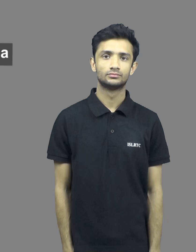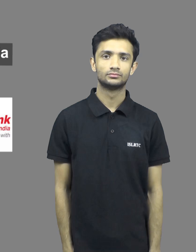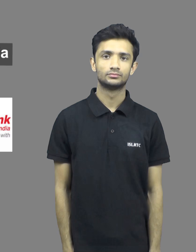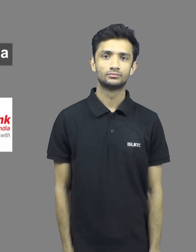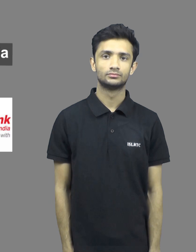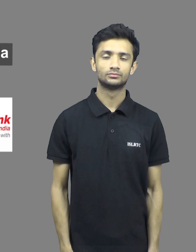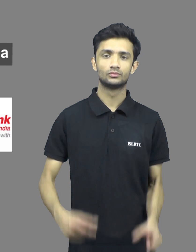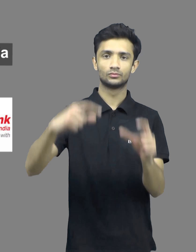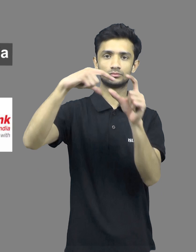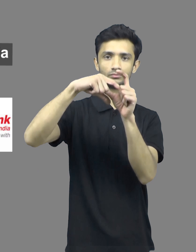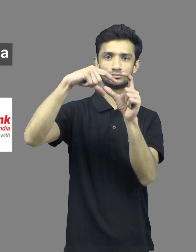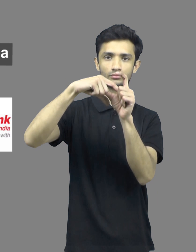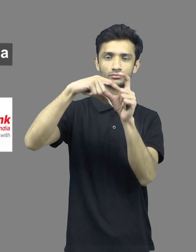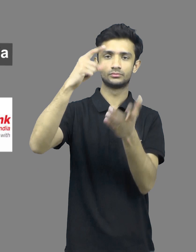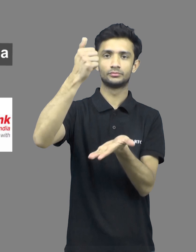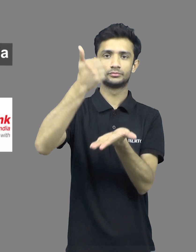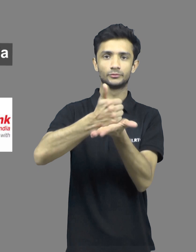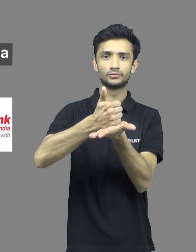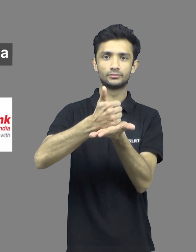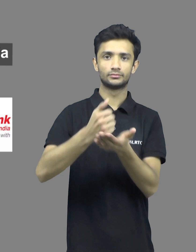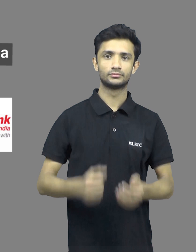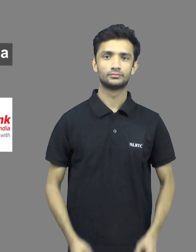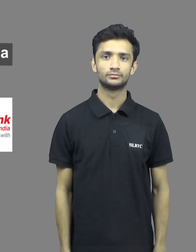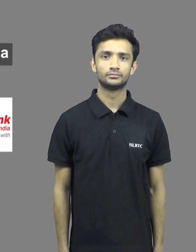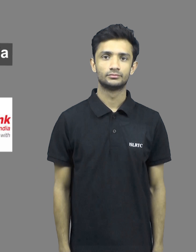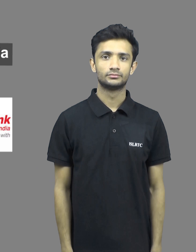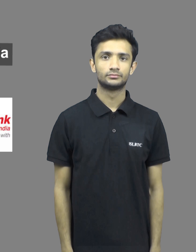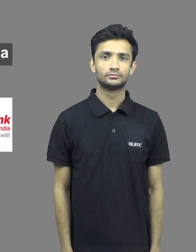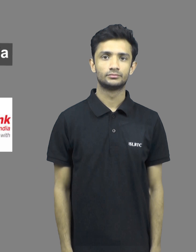Union Bank of India